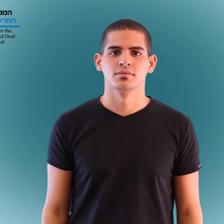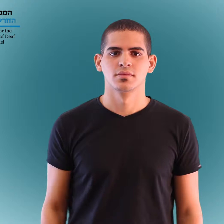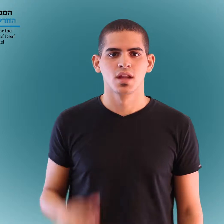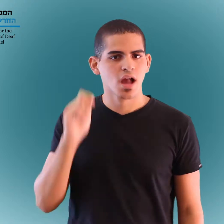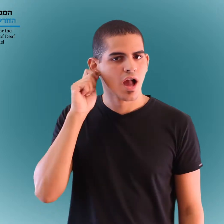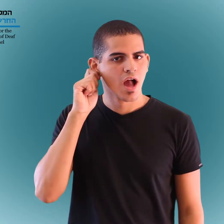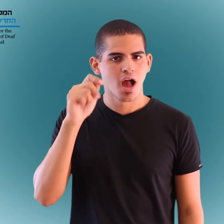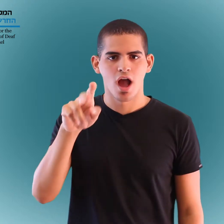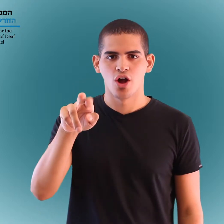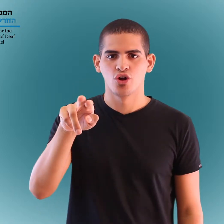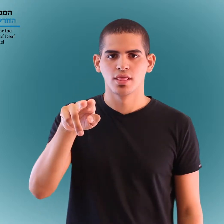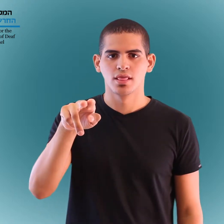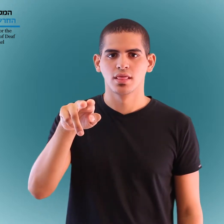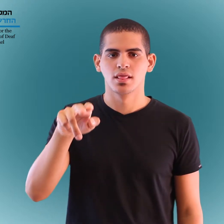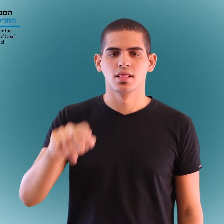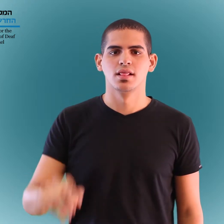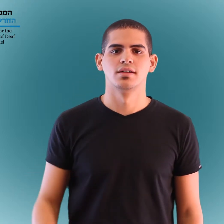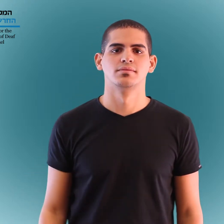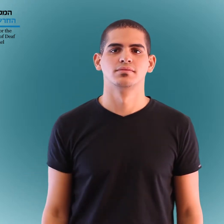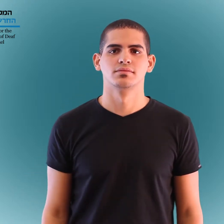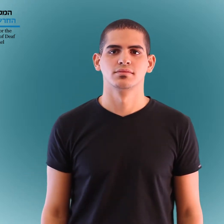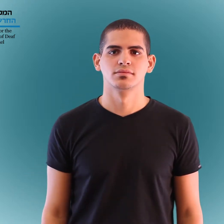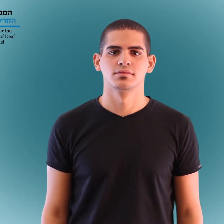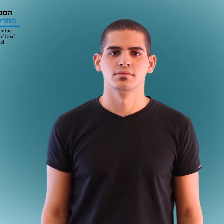אחות